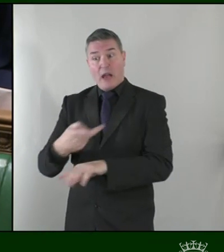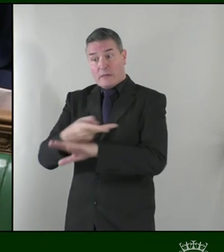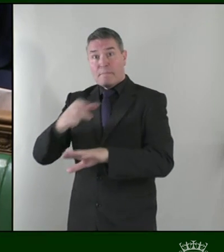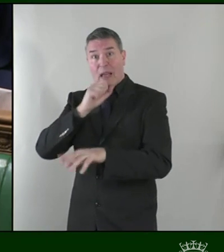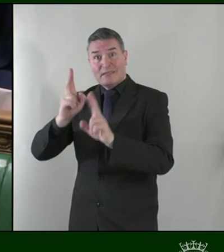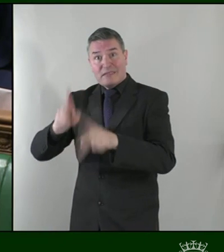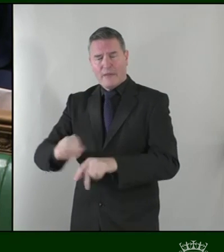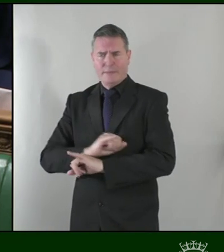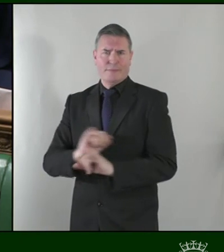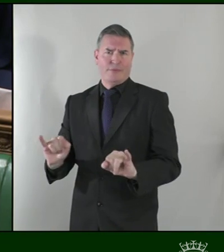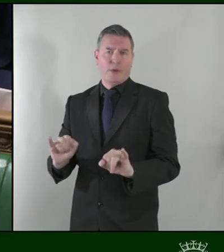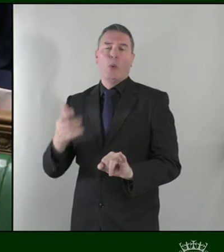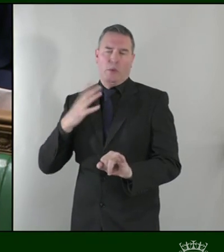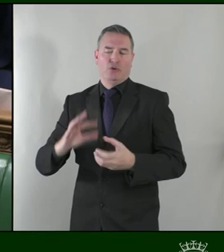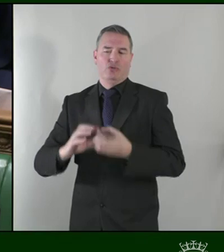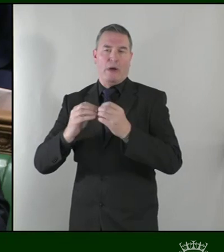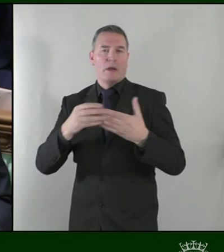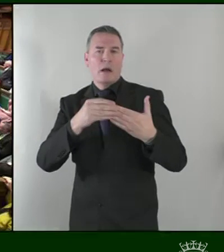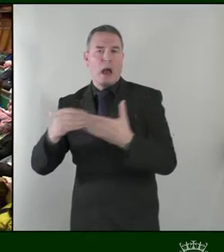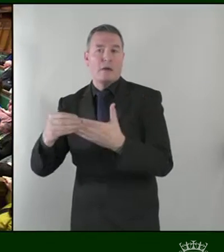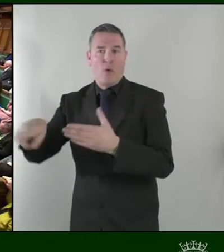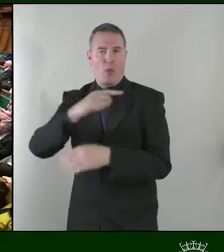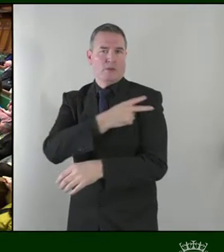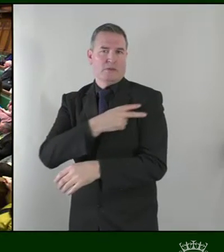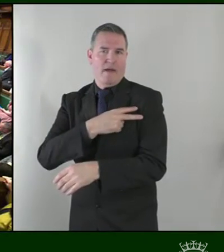We are also improving guidance for staff.